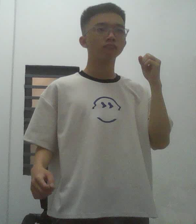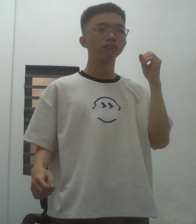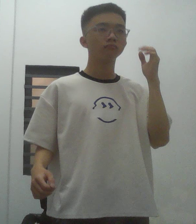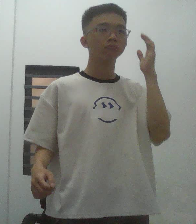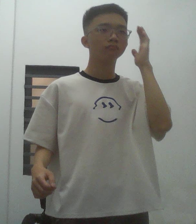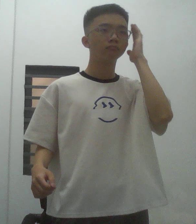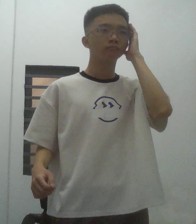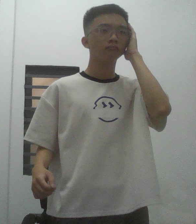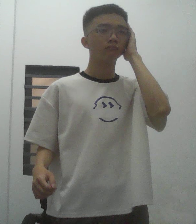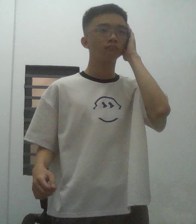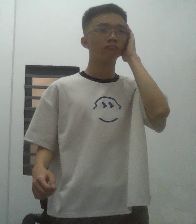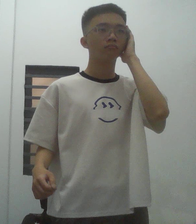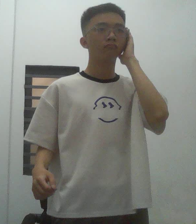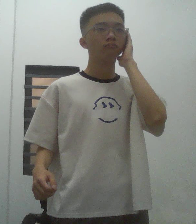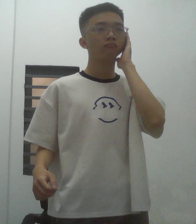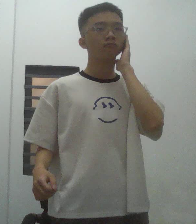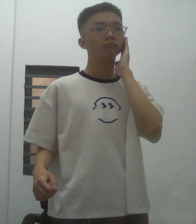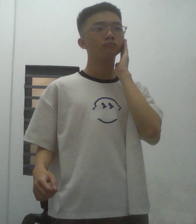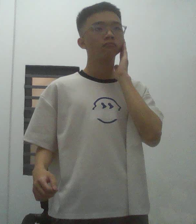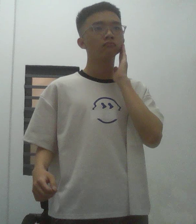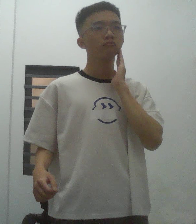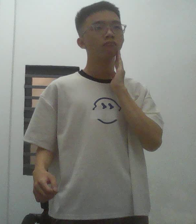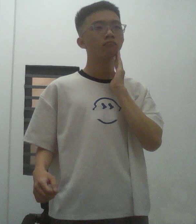dep